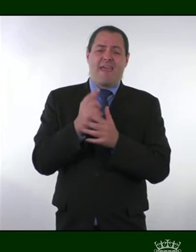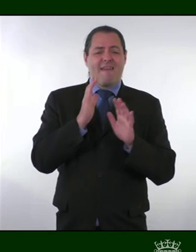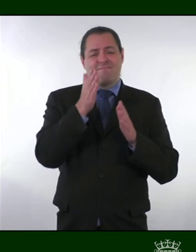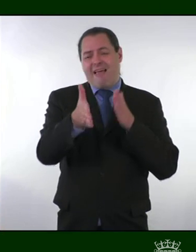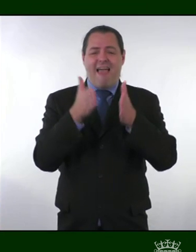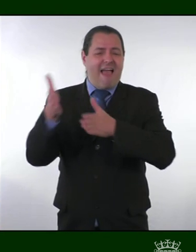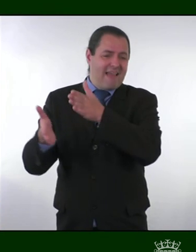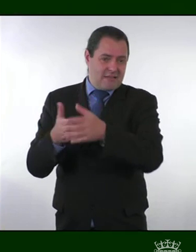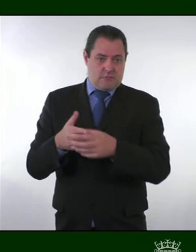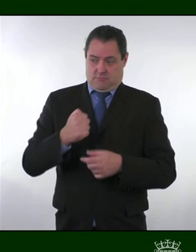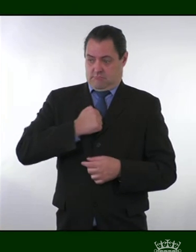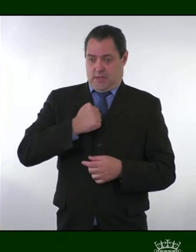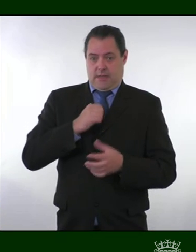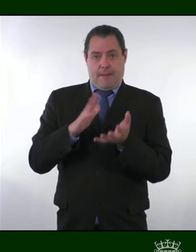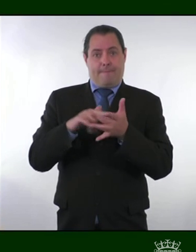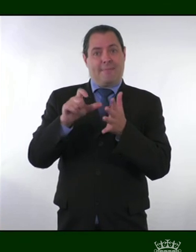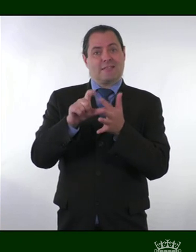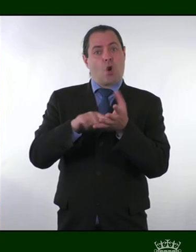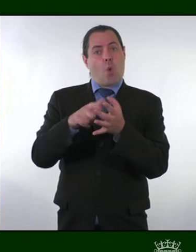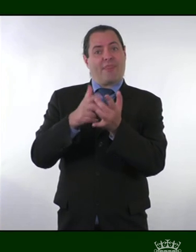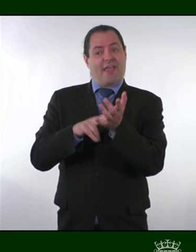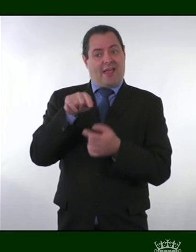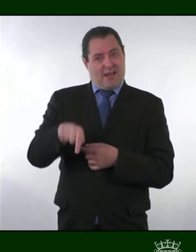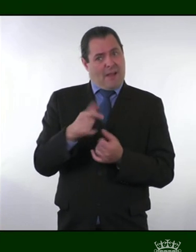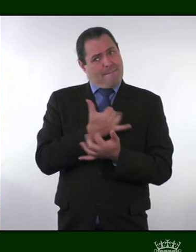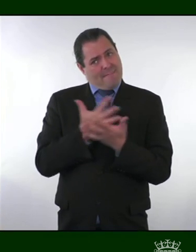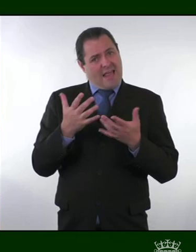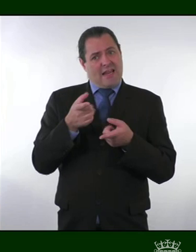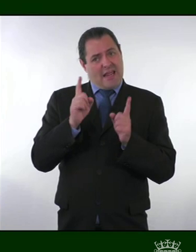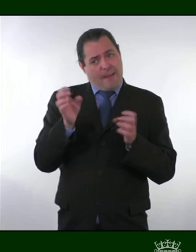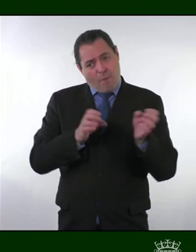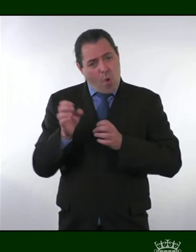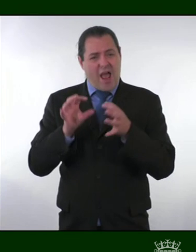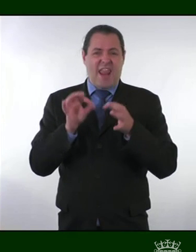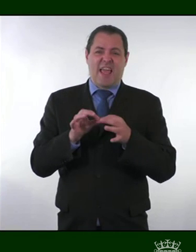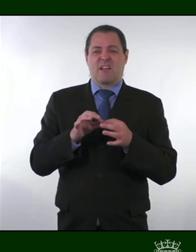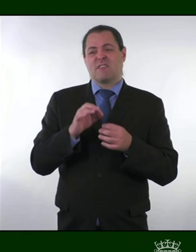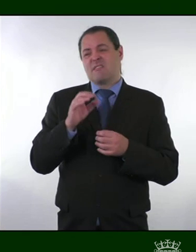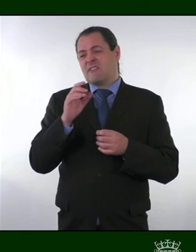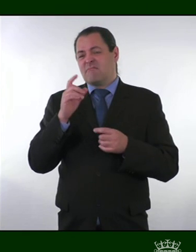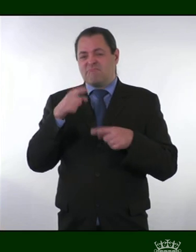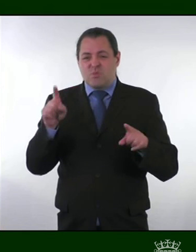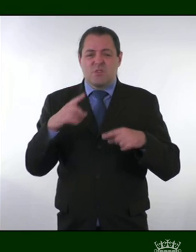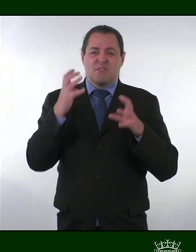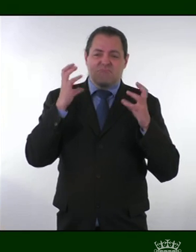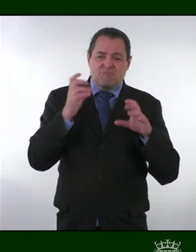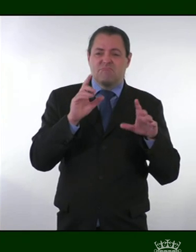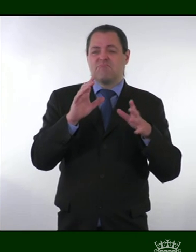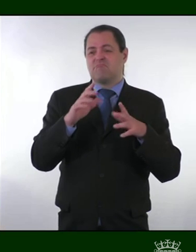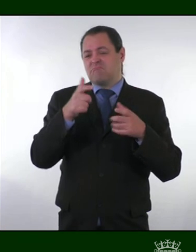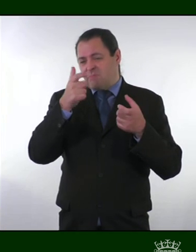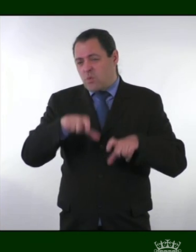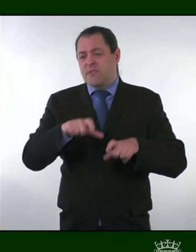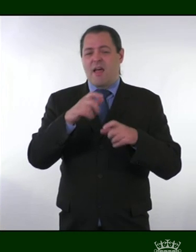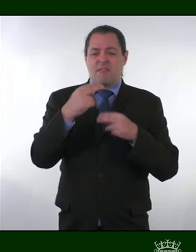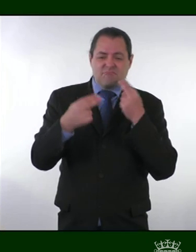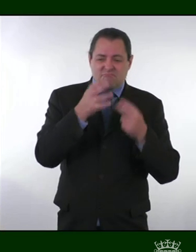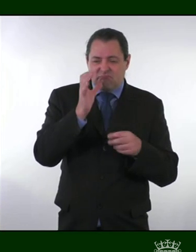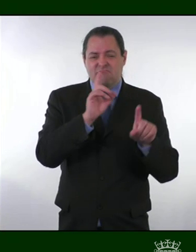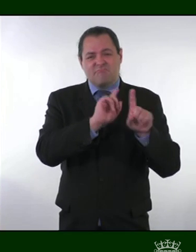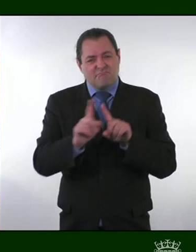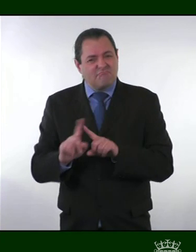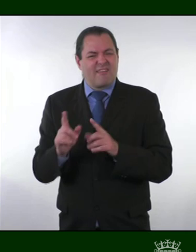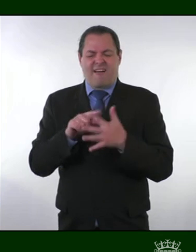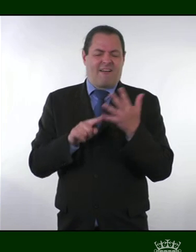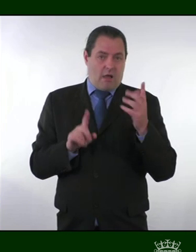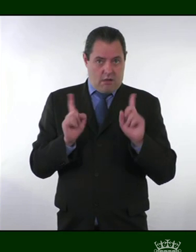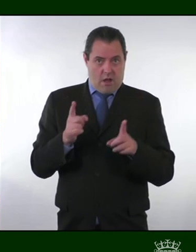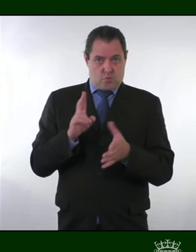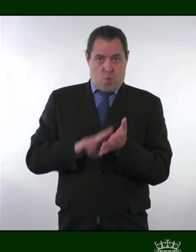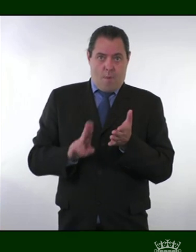In my constituency,we have a number of highly successful employers in audio-visual technology, hospitality and creative industries, none of whom can currently undertake their normal activities.